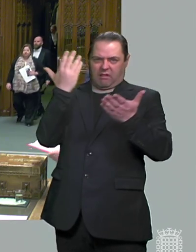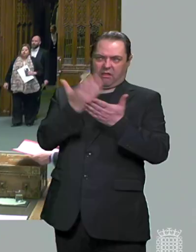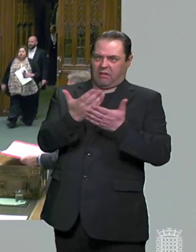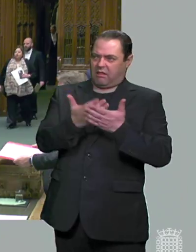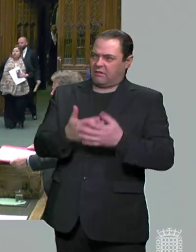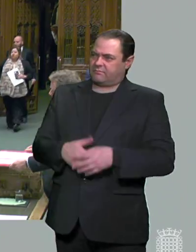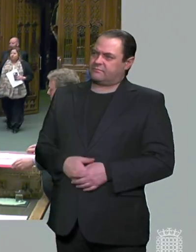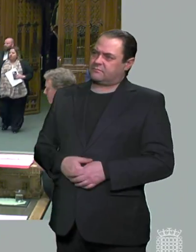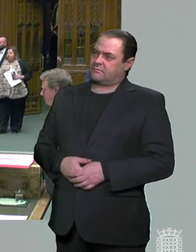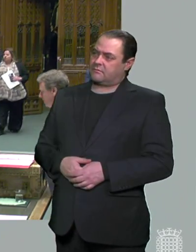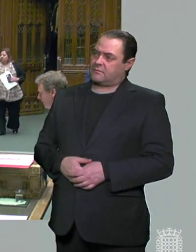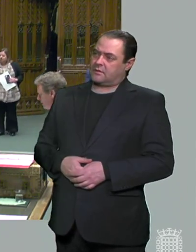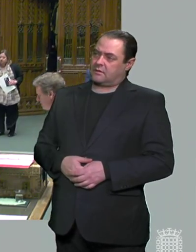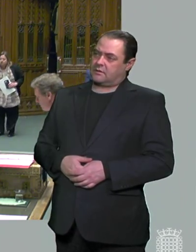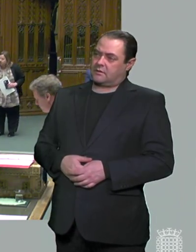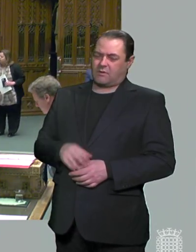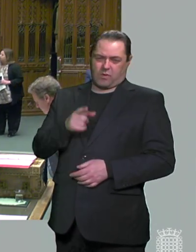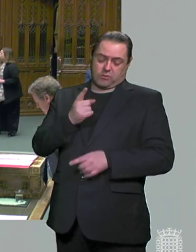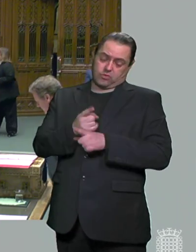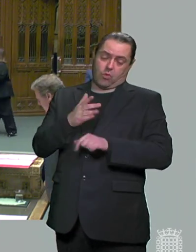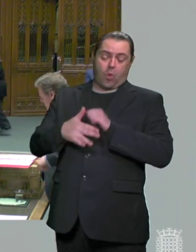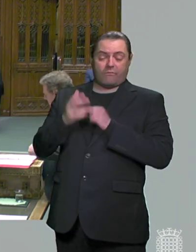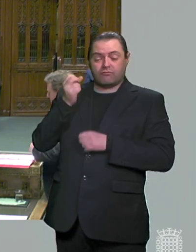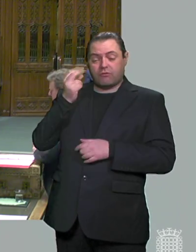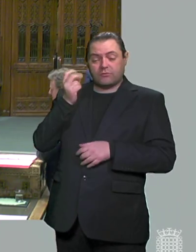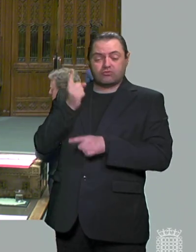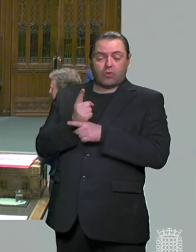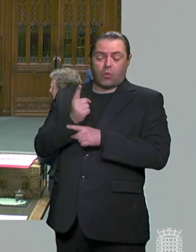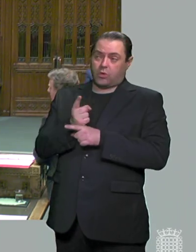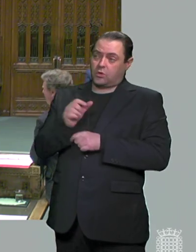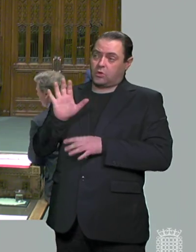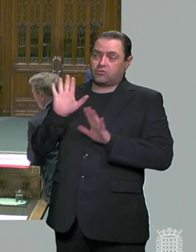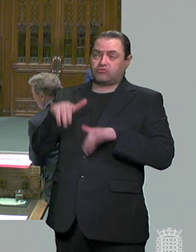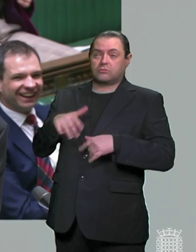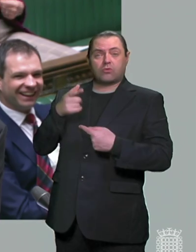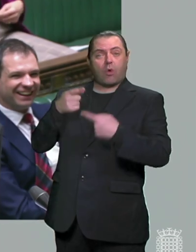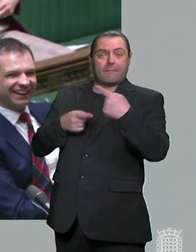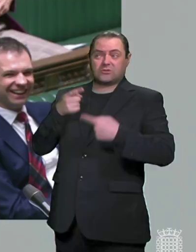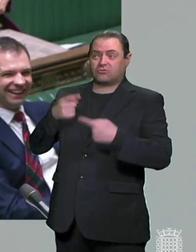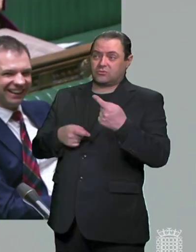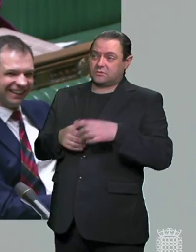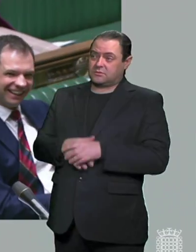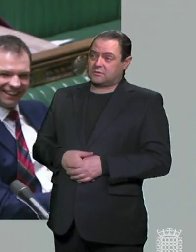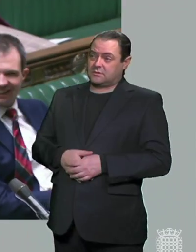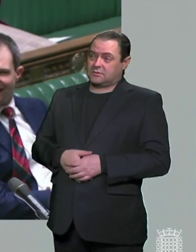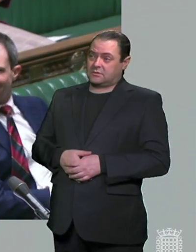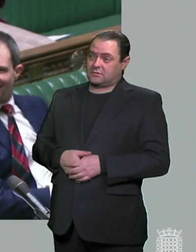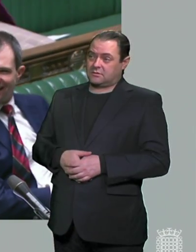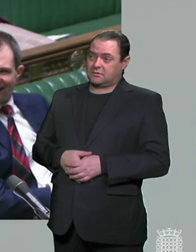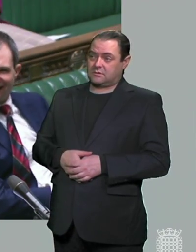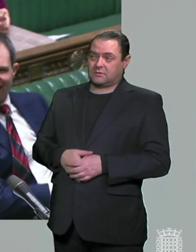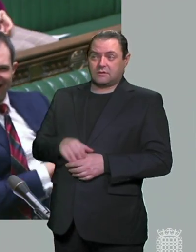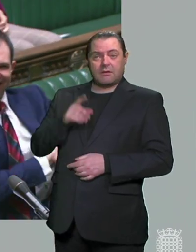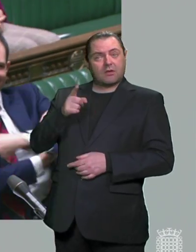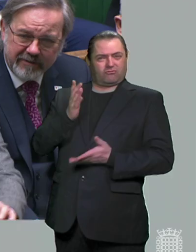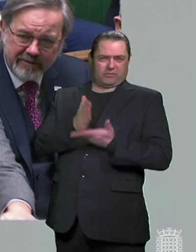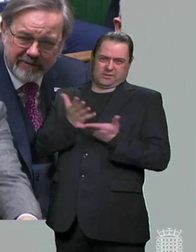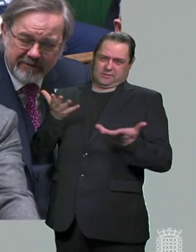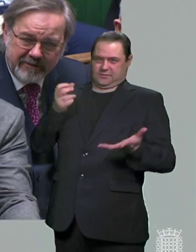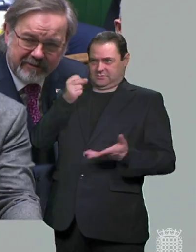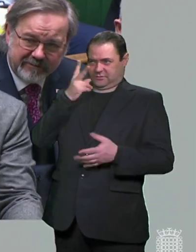When it comes to utter drivel, it should not be a competition, but the honourable Member has taken it to a new height.